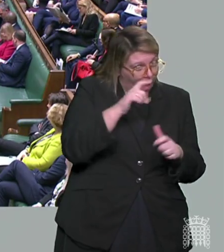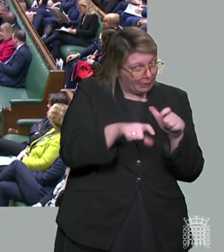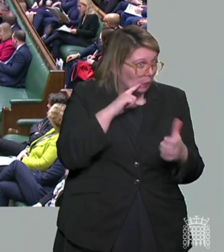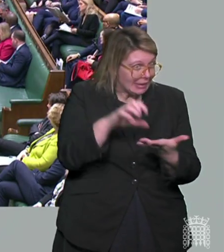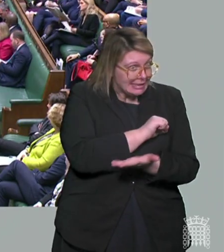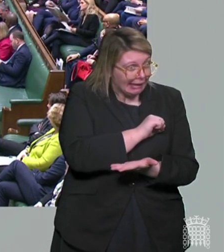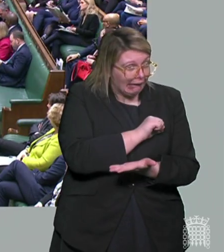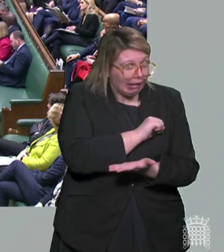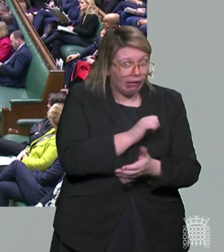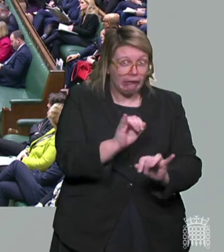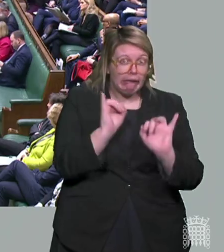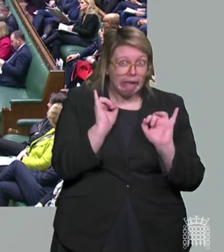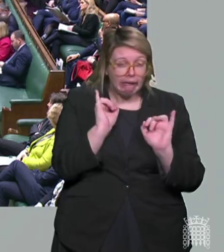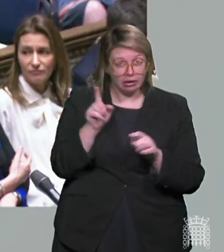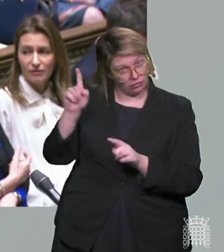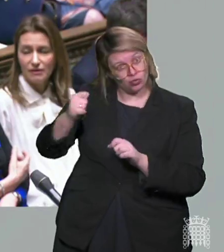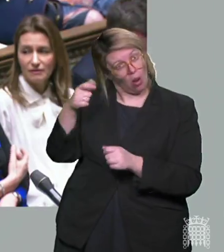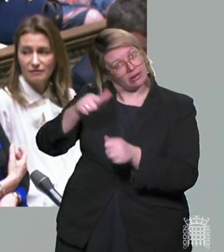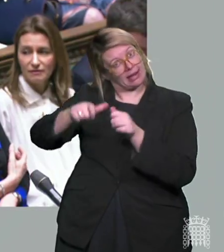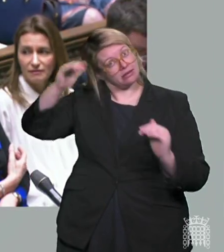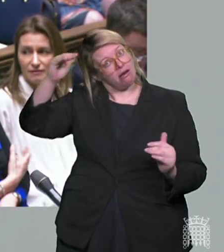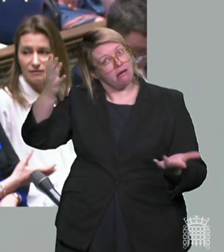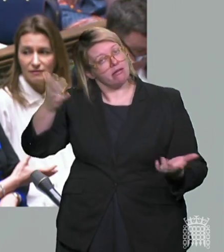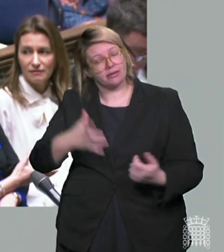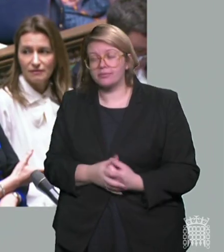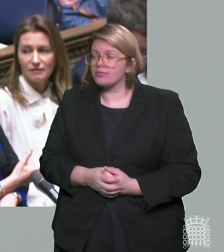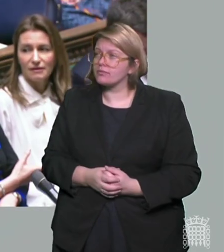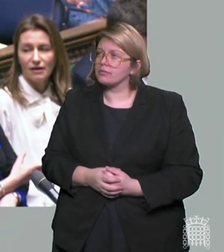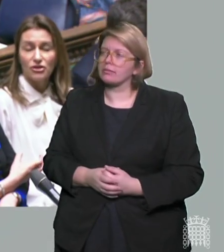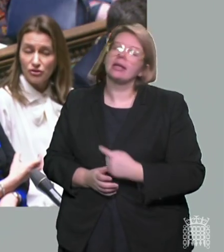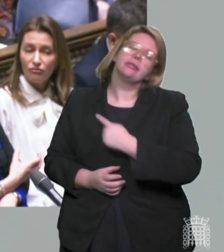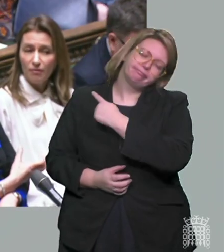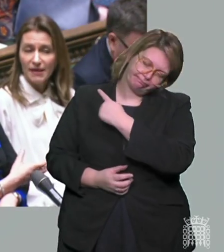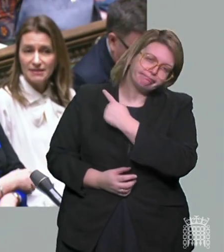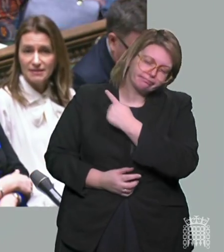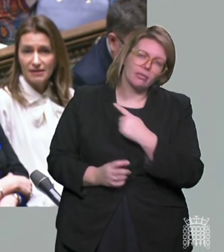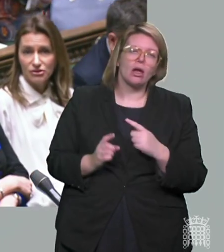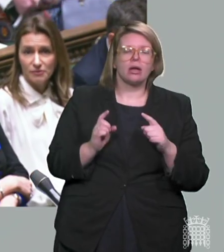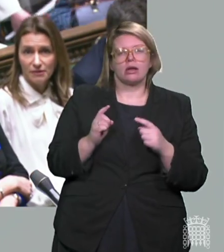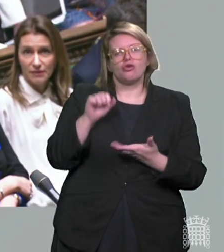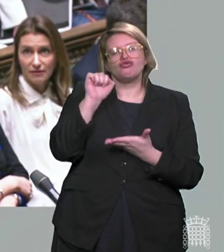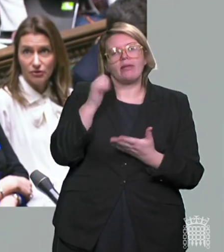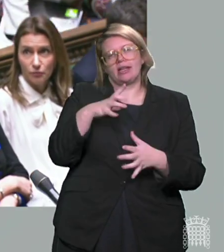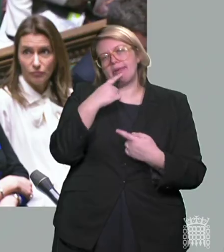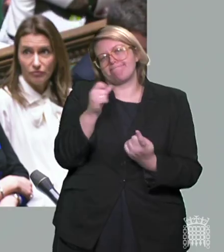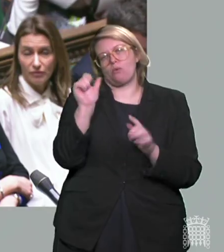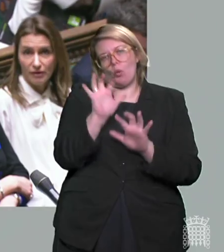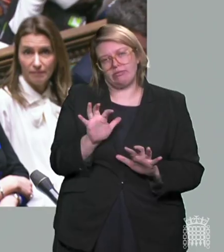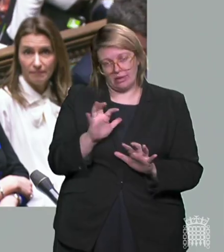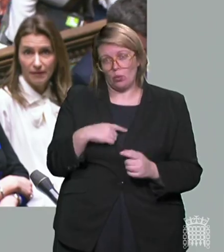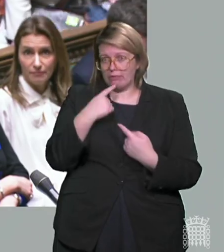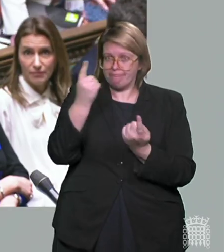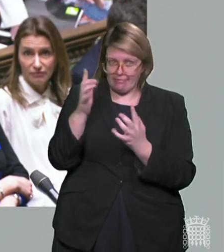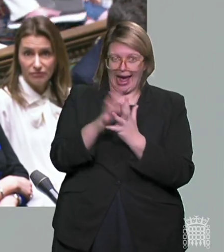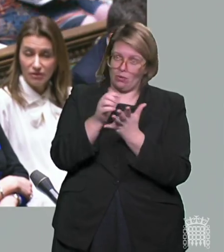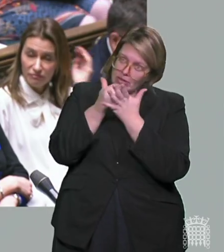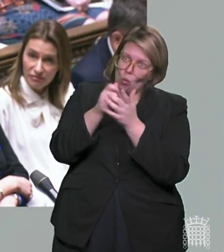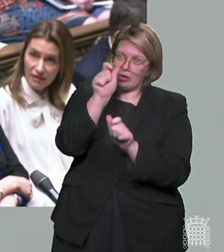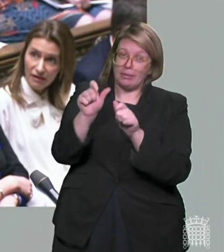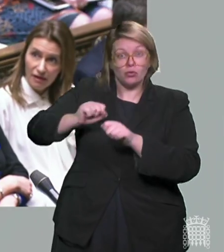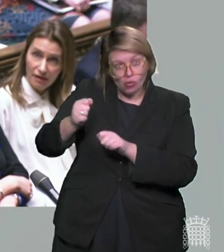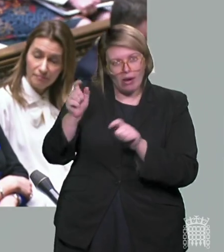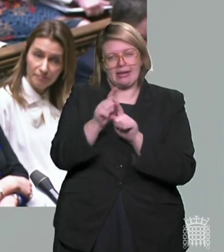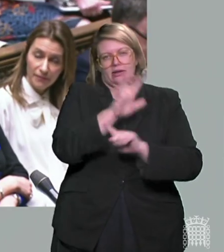As the Chancellor set out in the autumn statement, we have taken the appropriate steps to help the most vulnerable households in Scotland and across the UK.